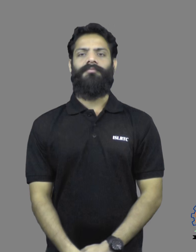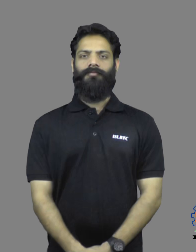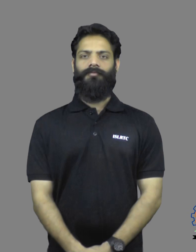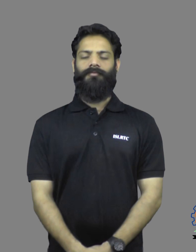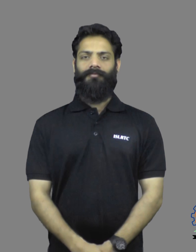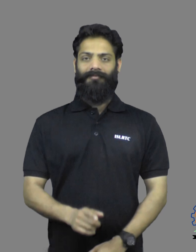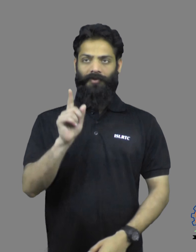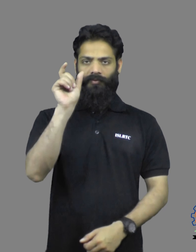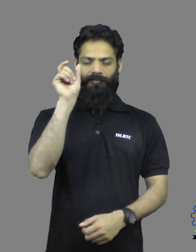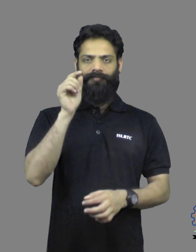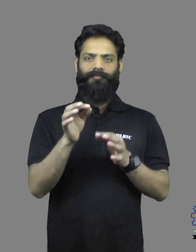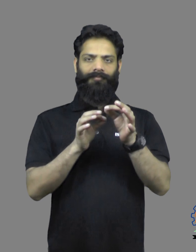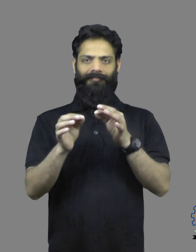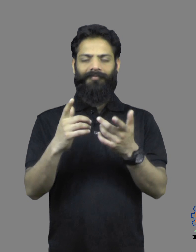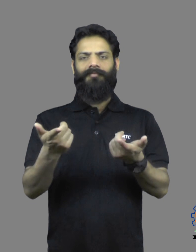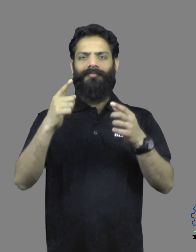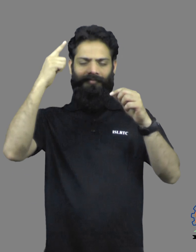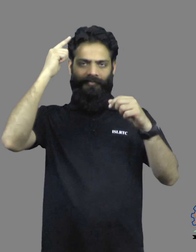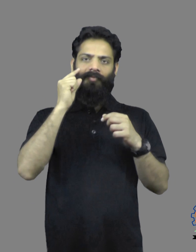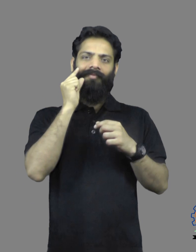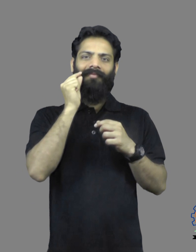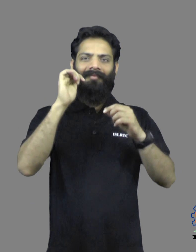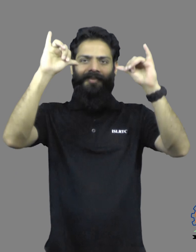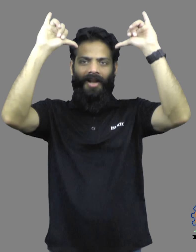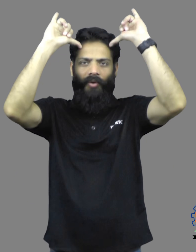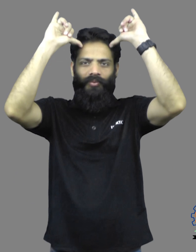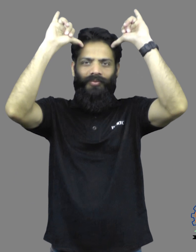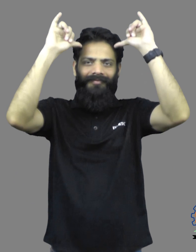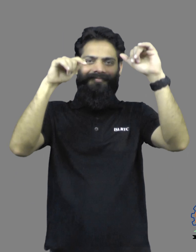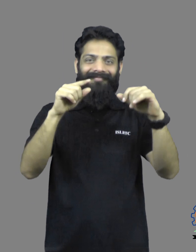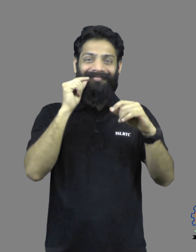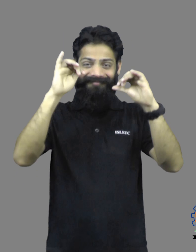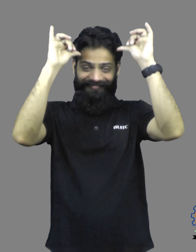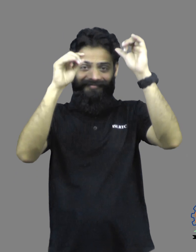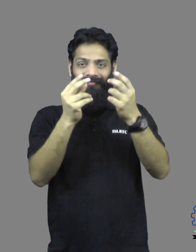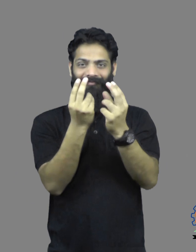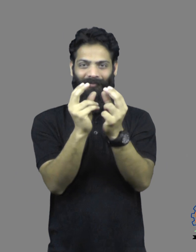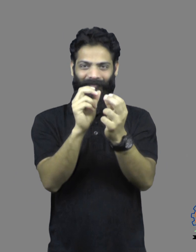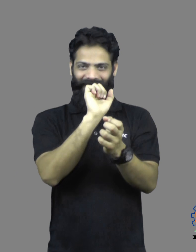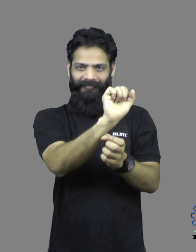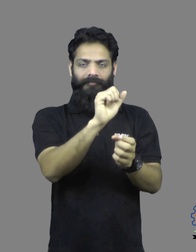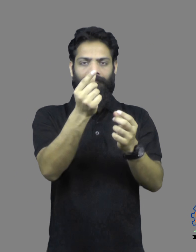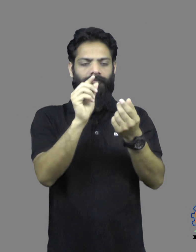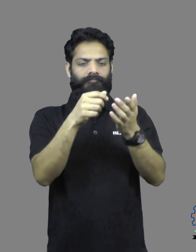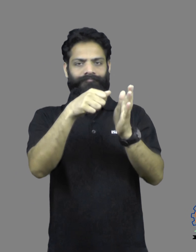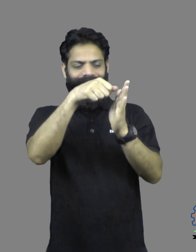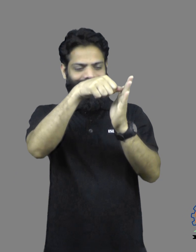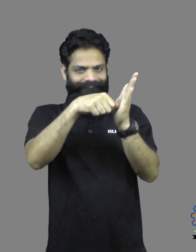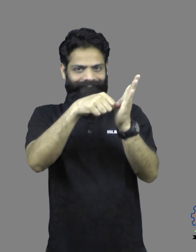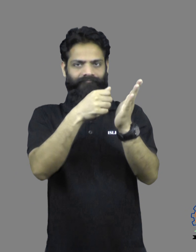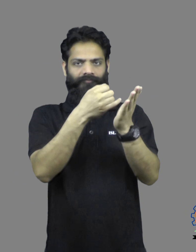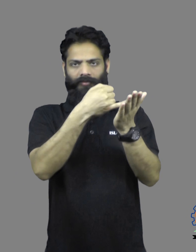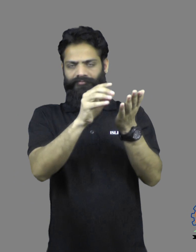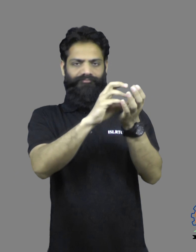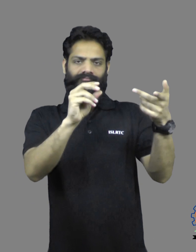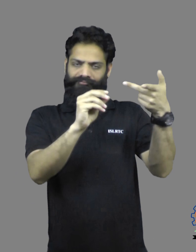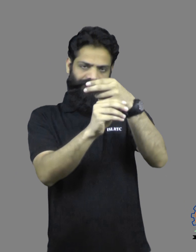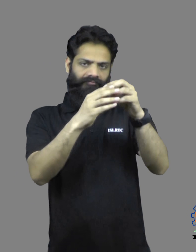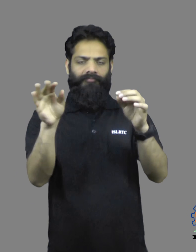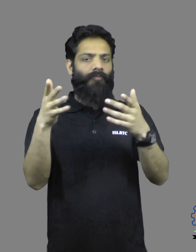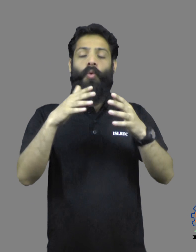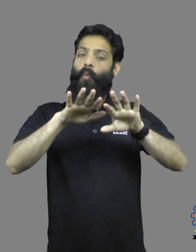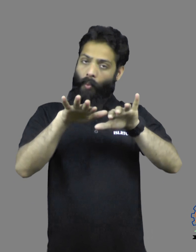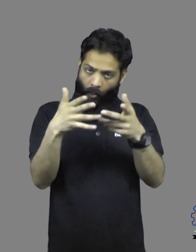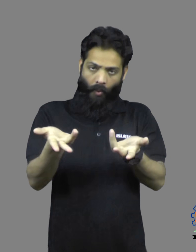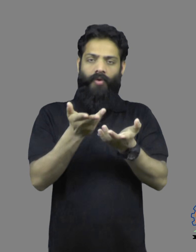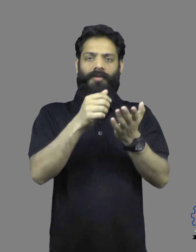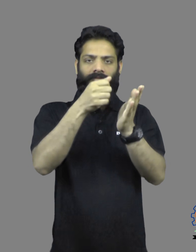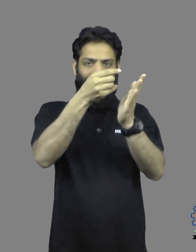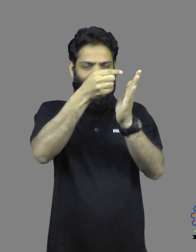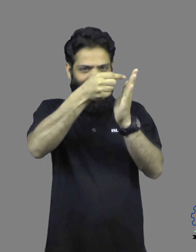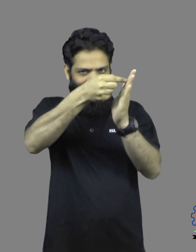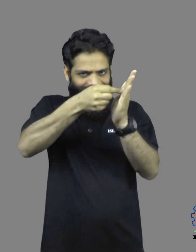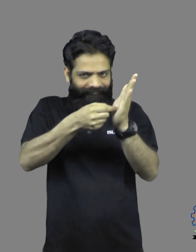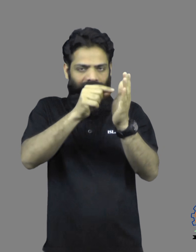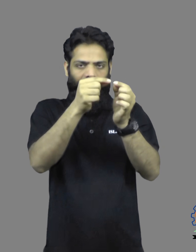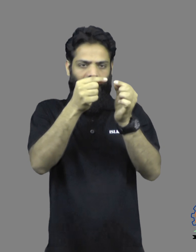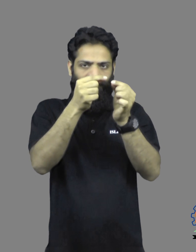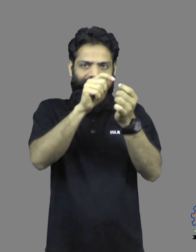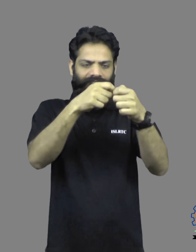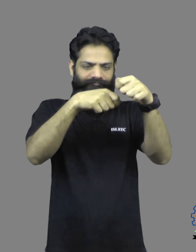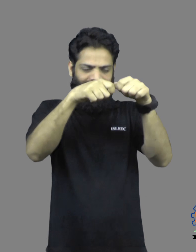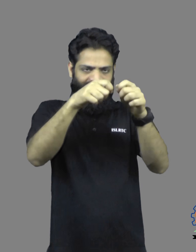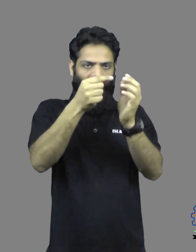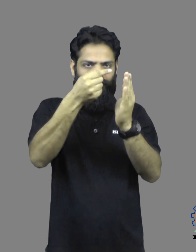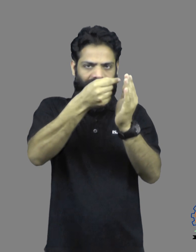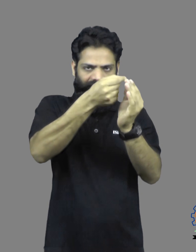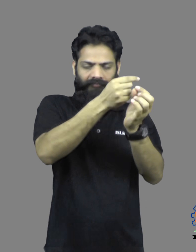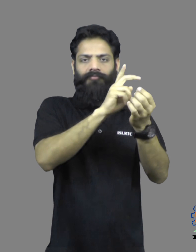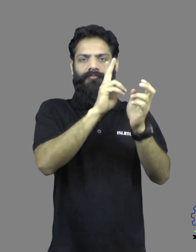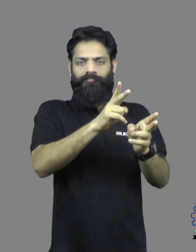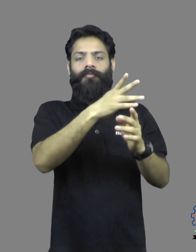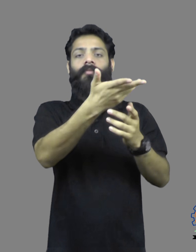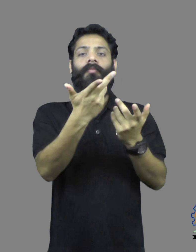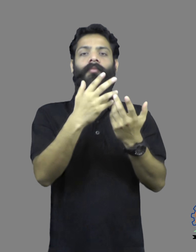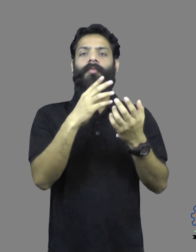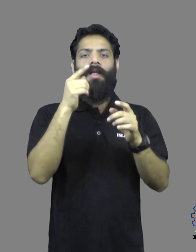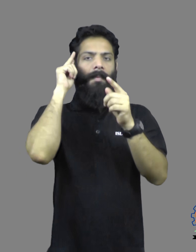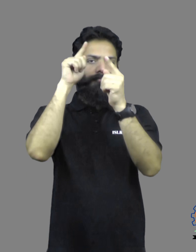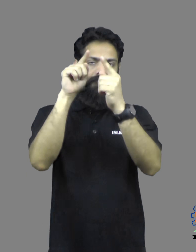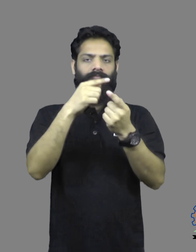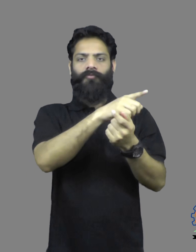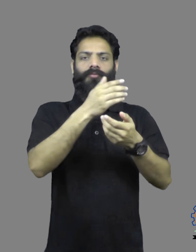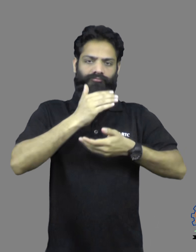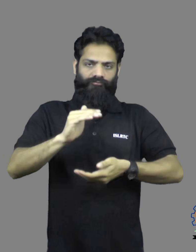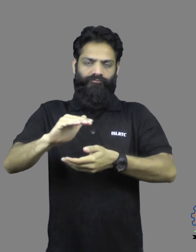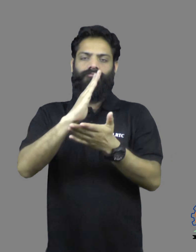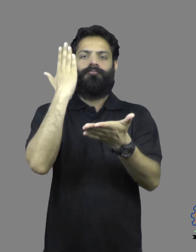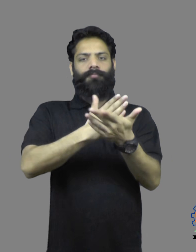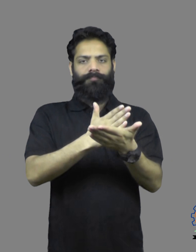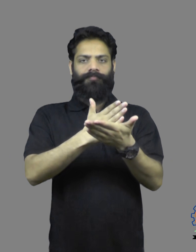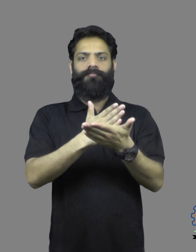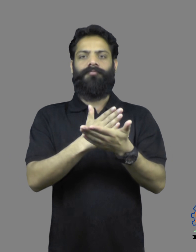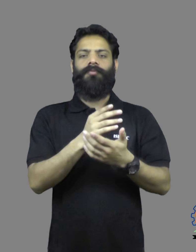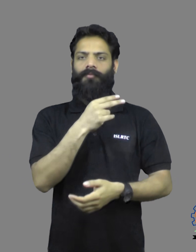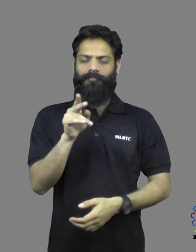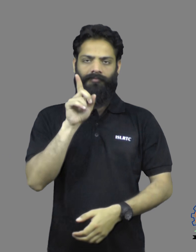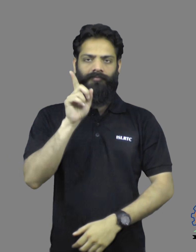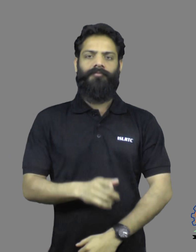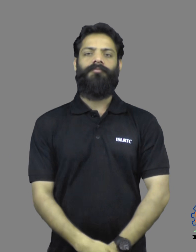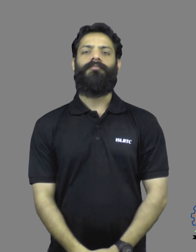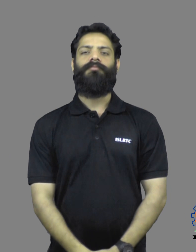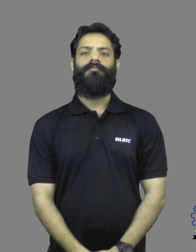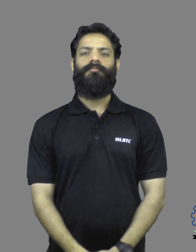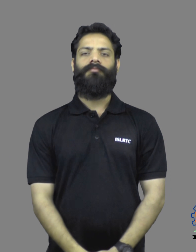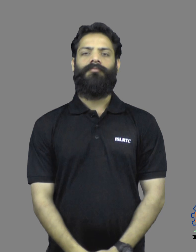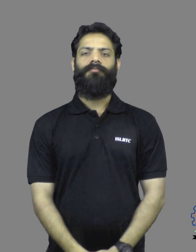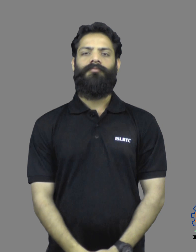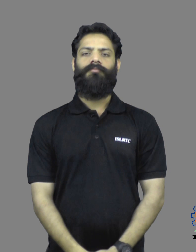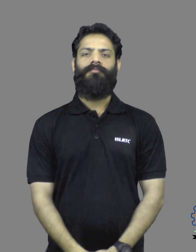Castration